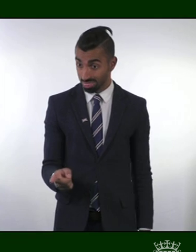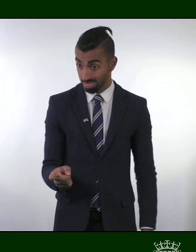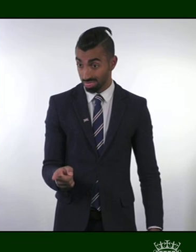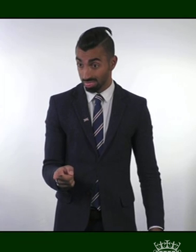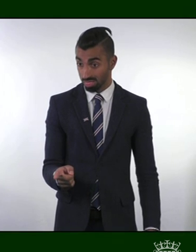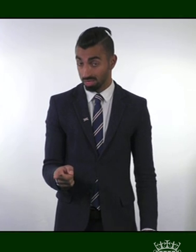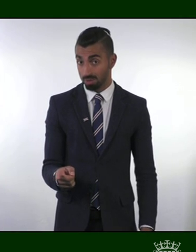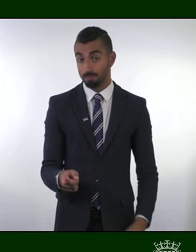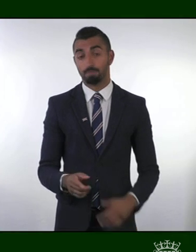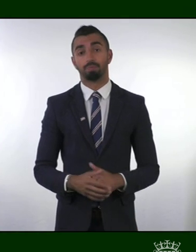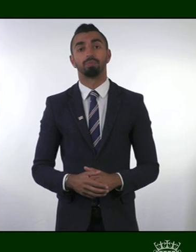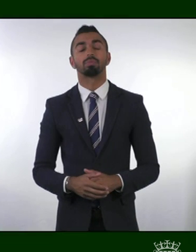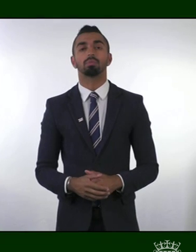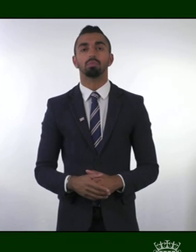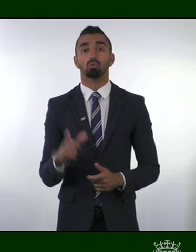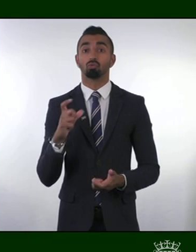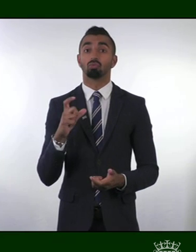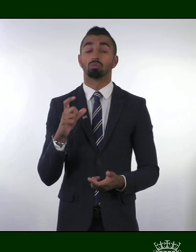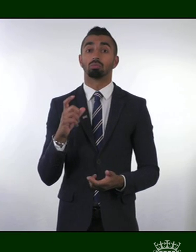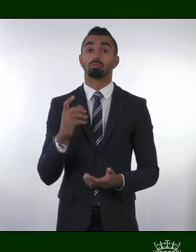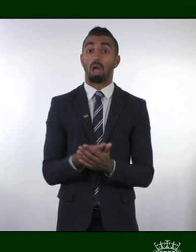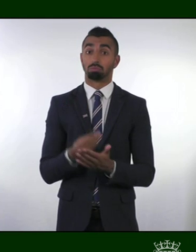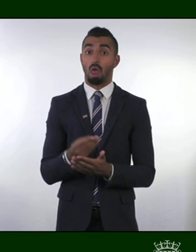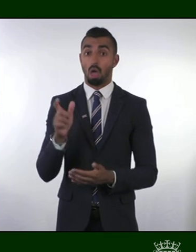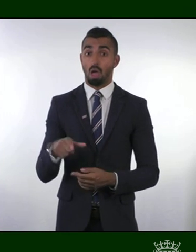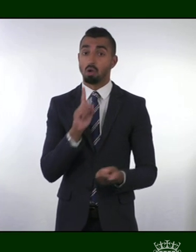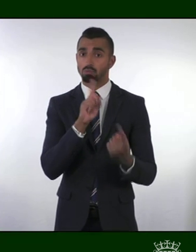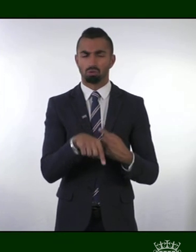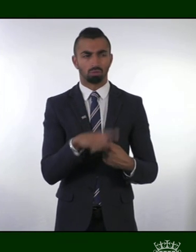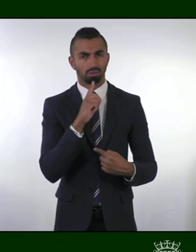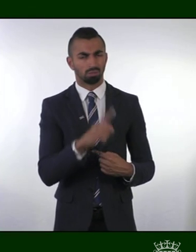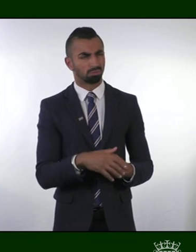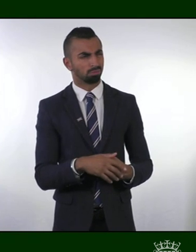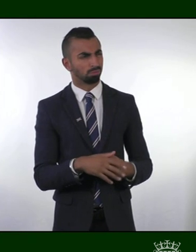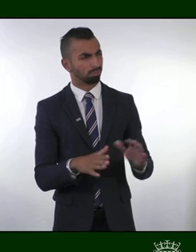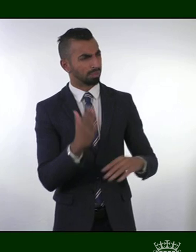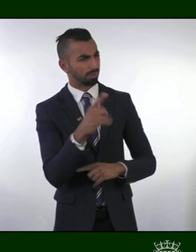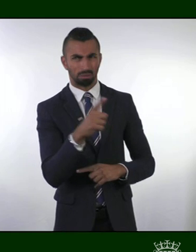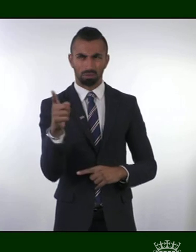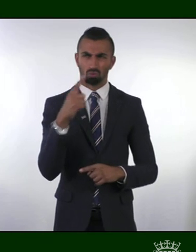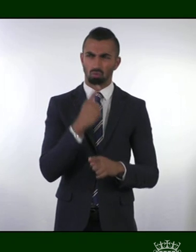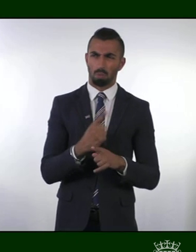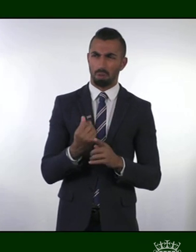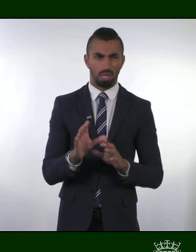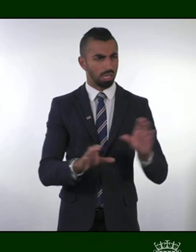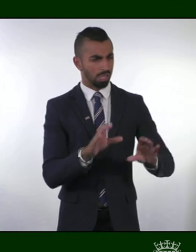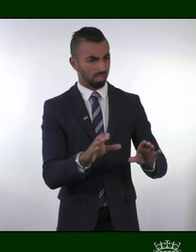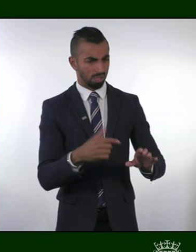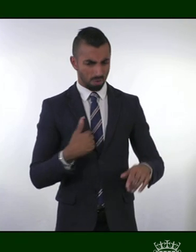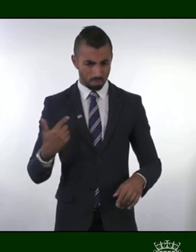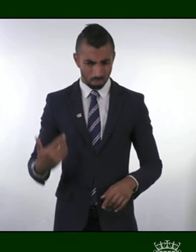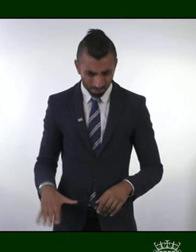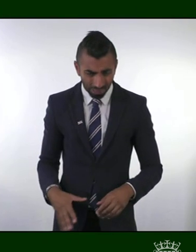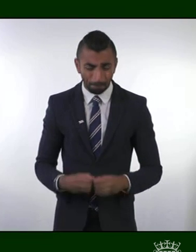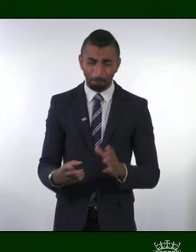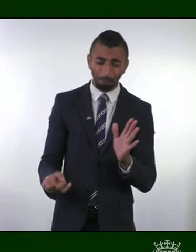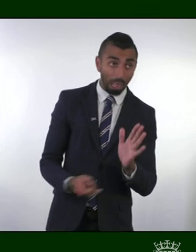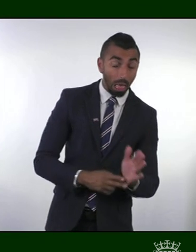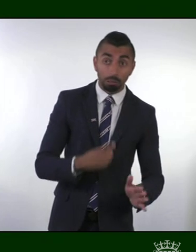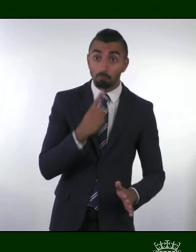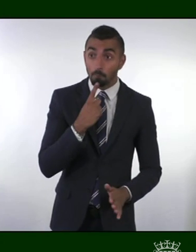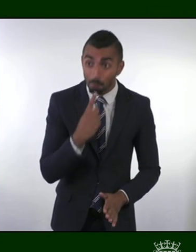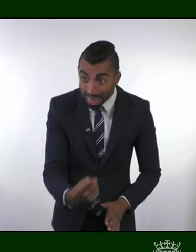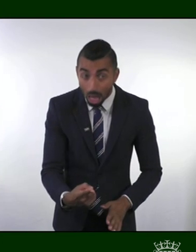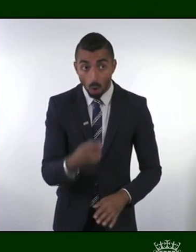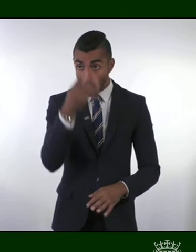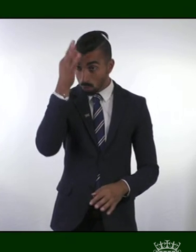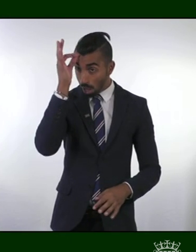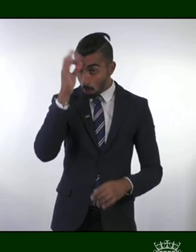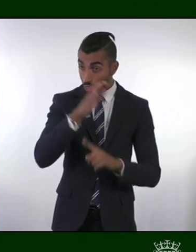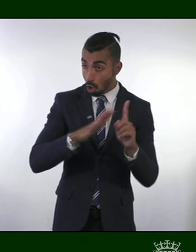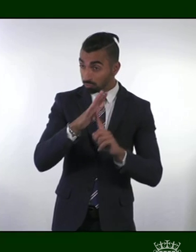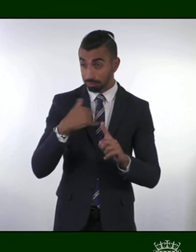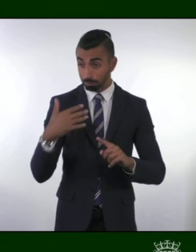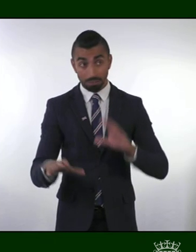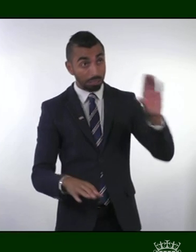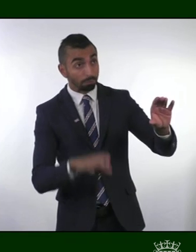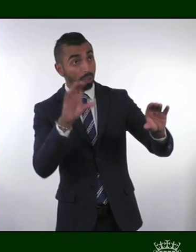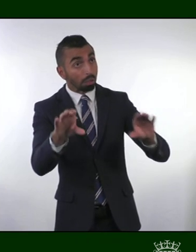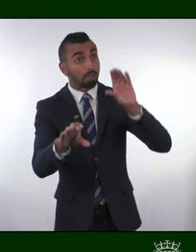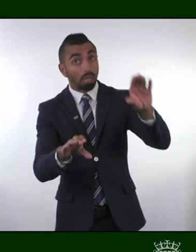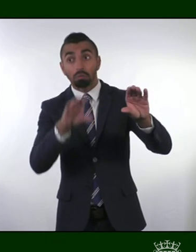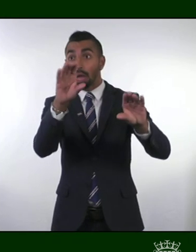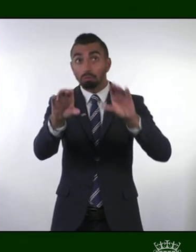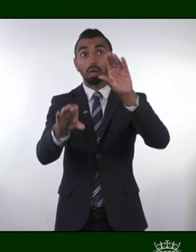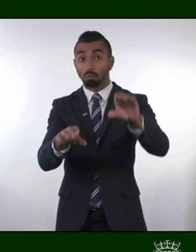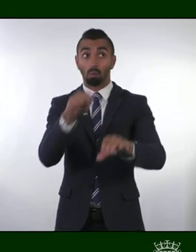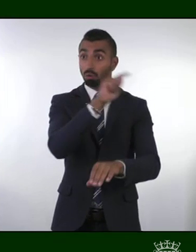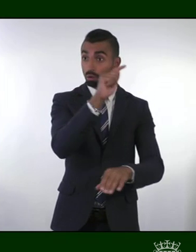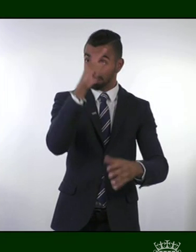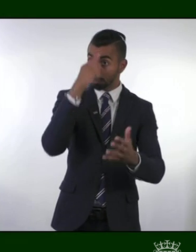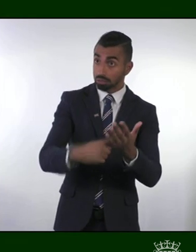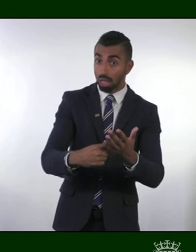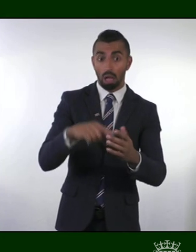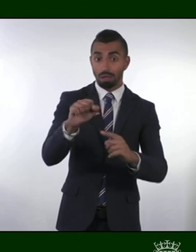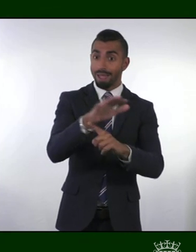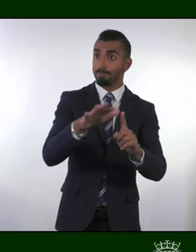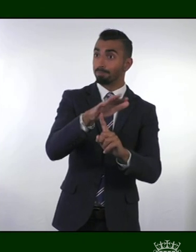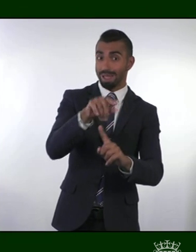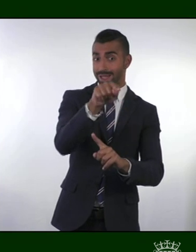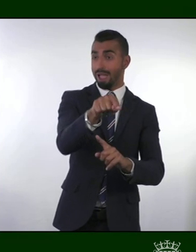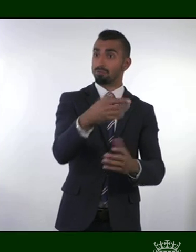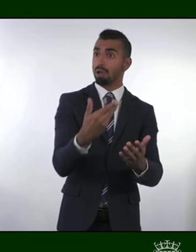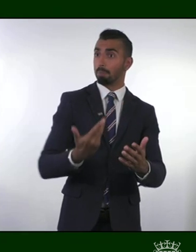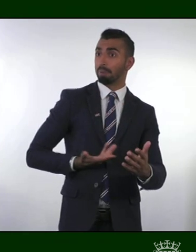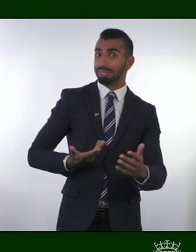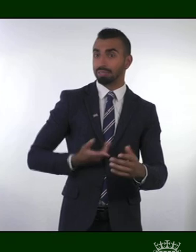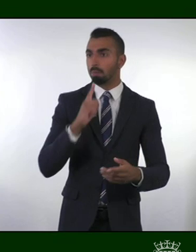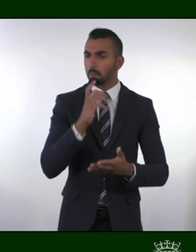We have deployed more than £10 billion in cash to local authorities across this country, which has found its way to 800,000-plus businesses, through grants of either £10,000 or £25,000 targeted at businesses in the retail, hospitality and leisure sector.